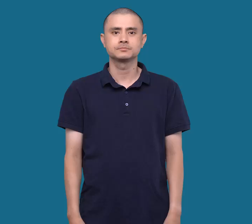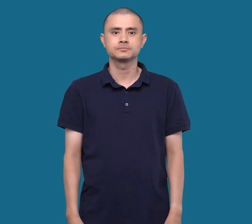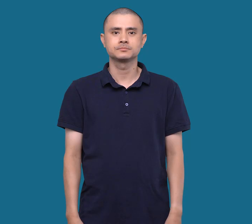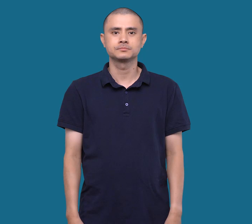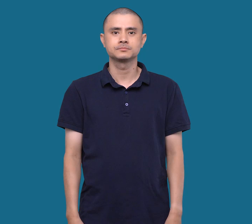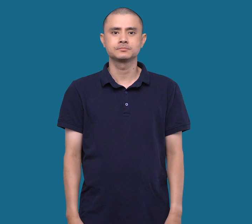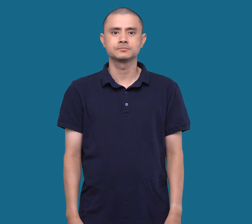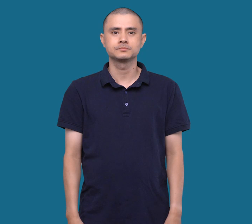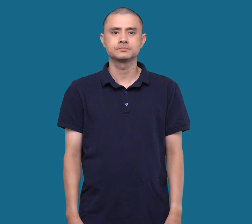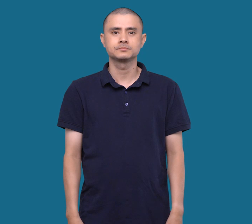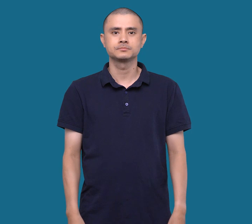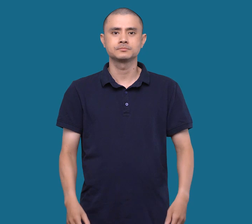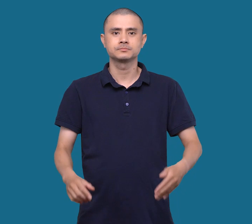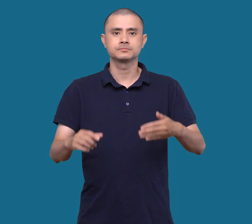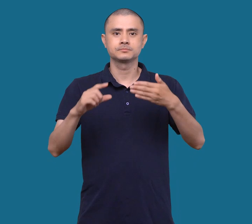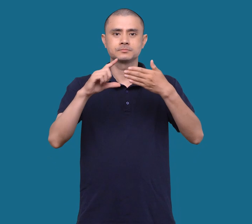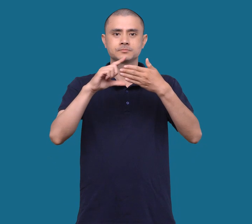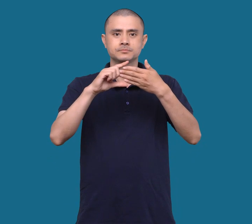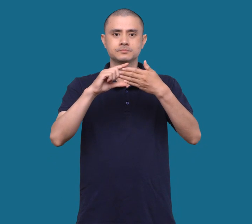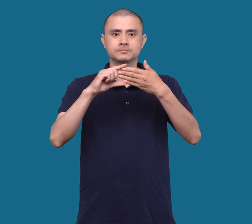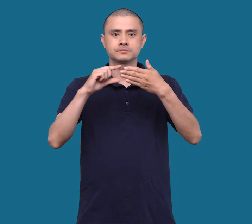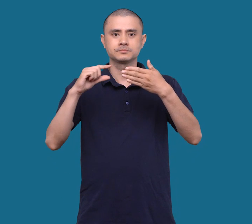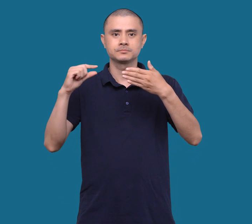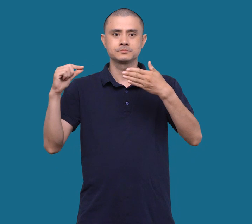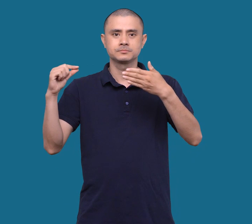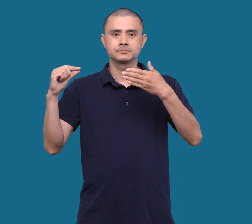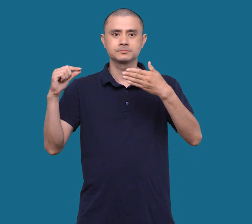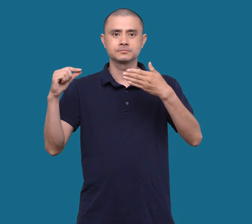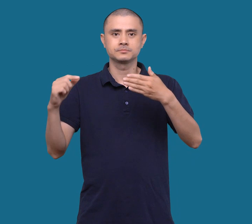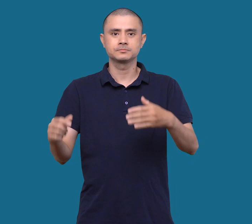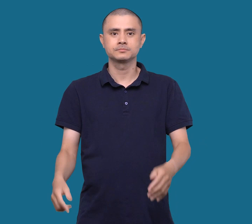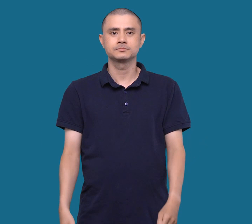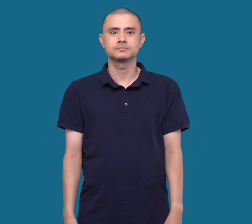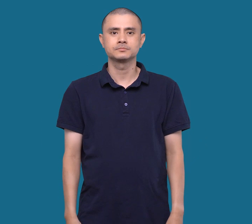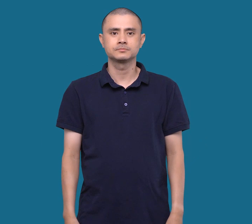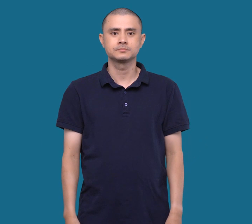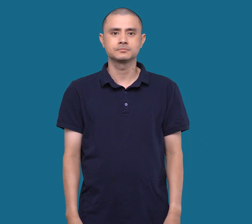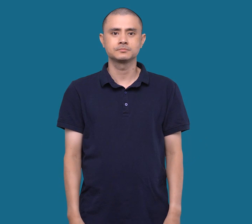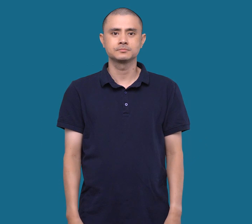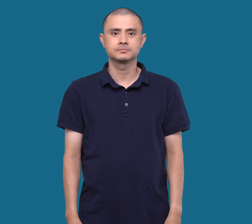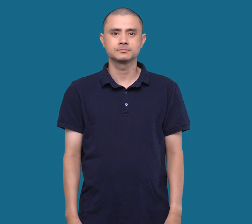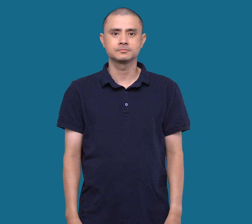cá kiếm